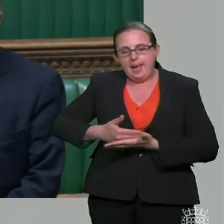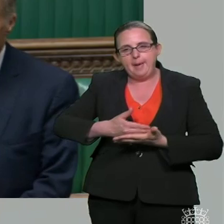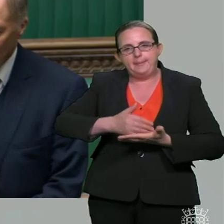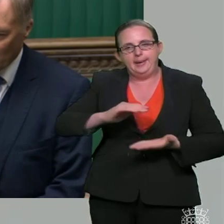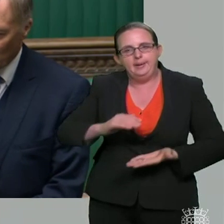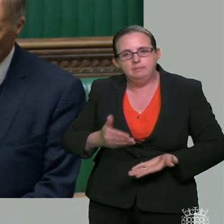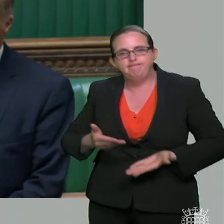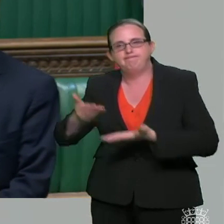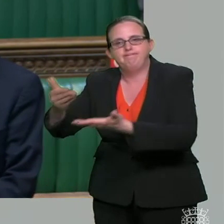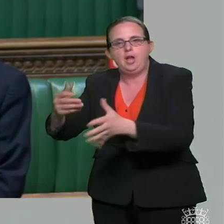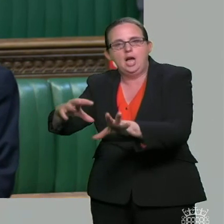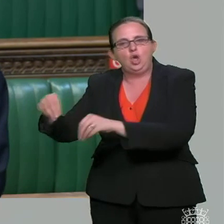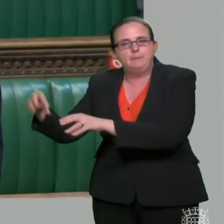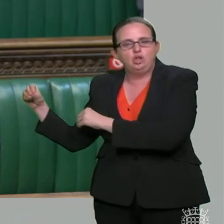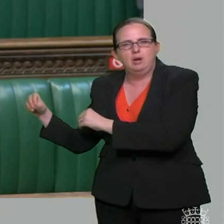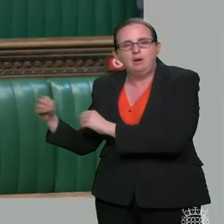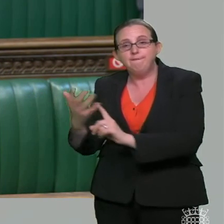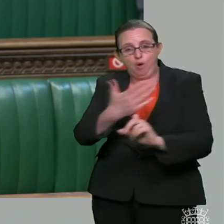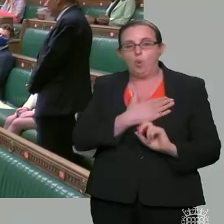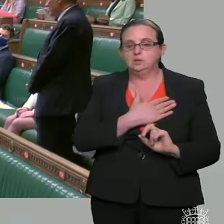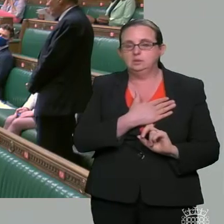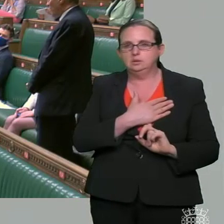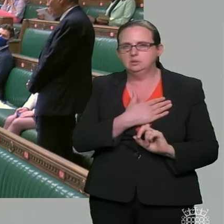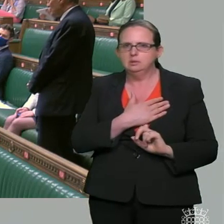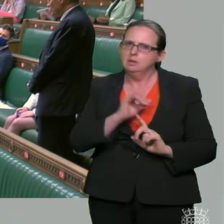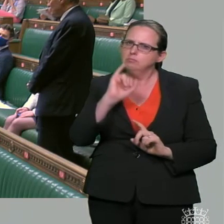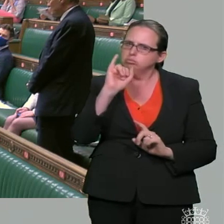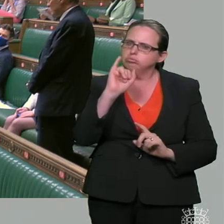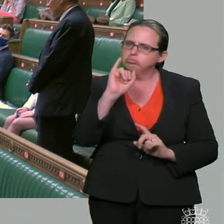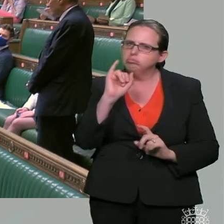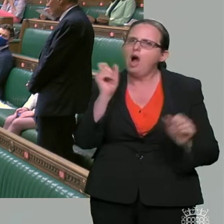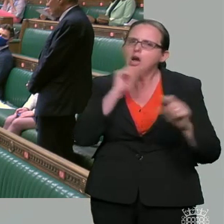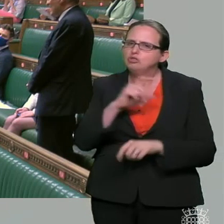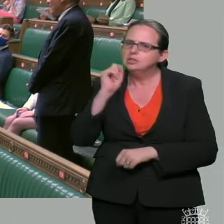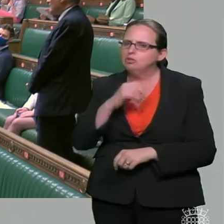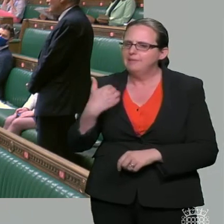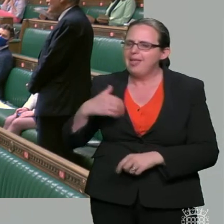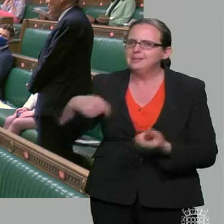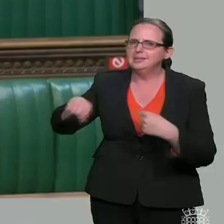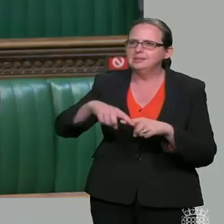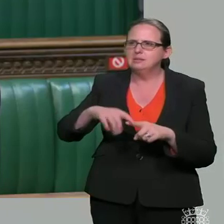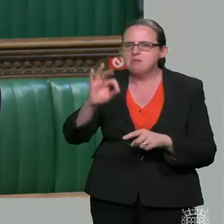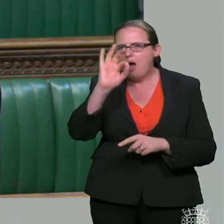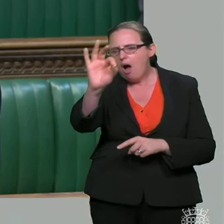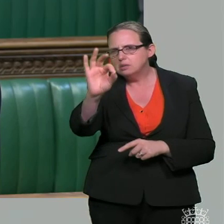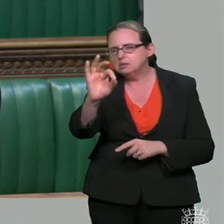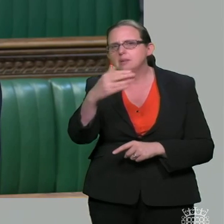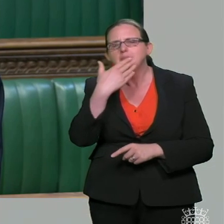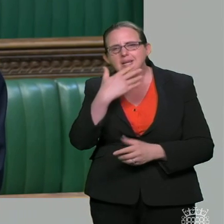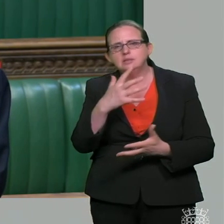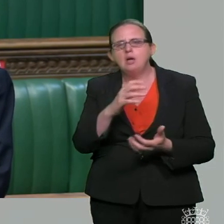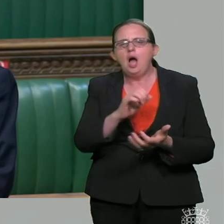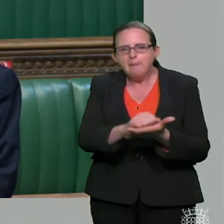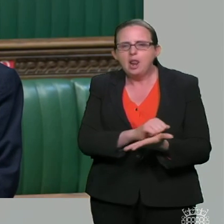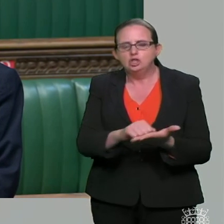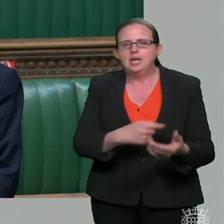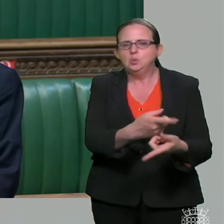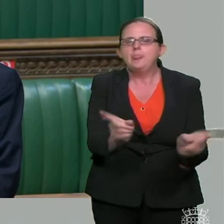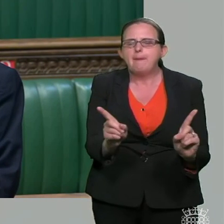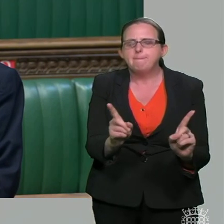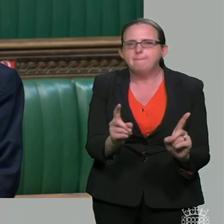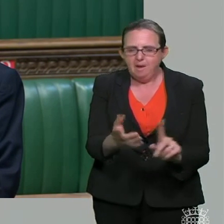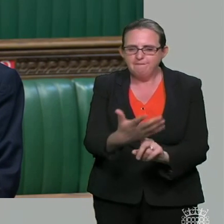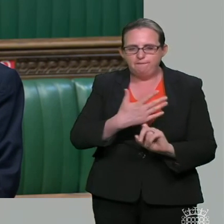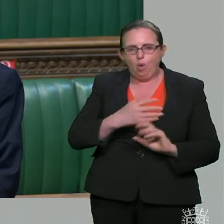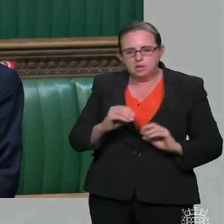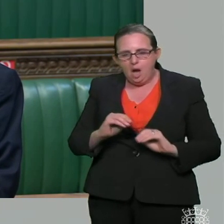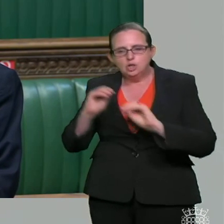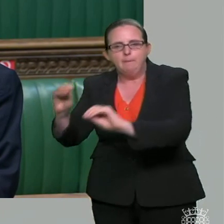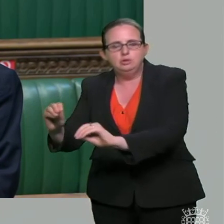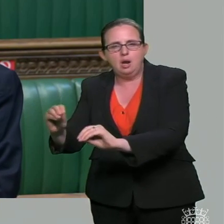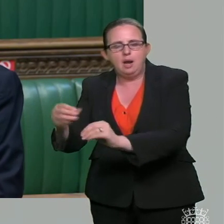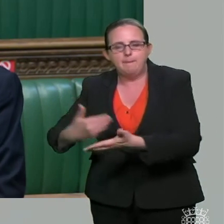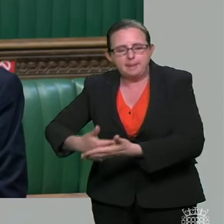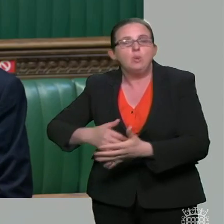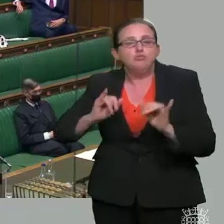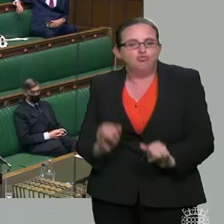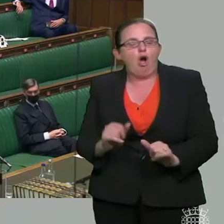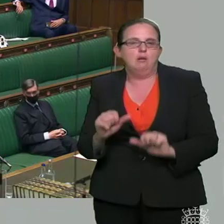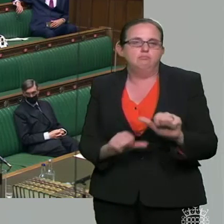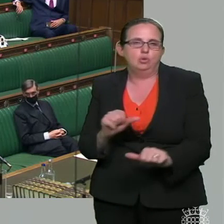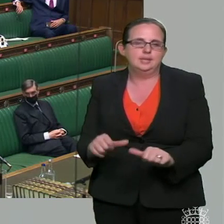Does my right honourable Friend agree that an apology should be given, and that all those involved in the process should acknowledge that forced adoption was wrong?